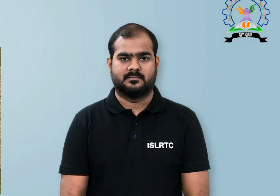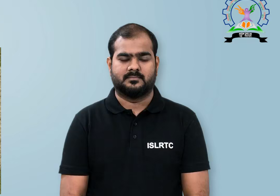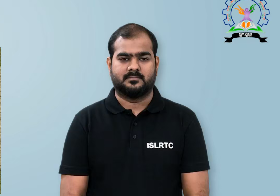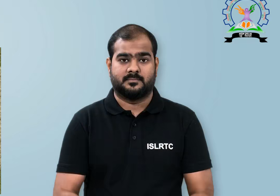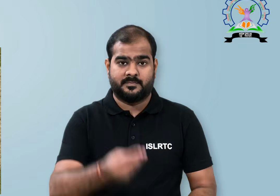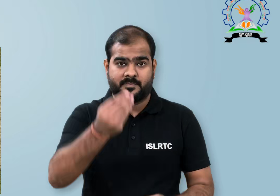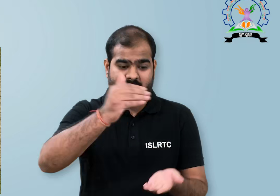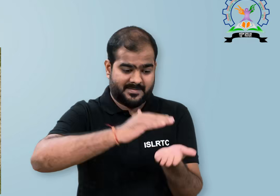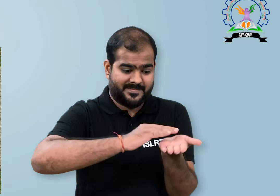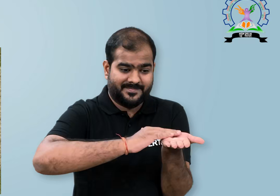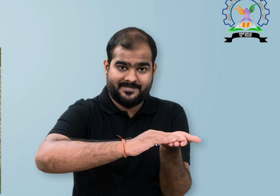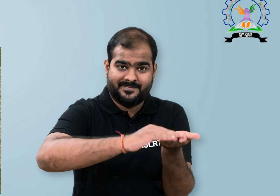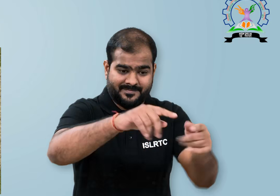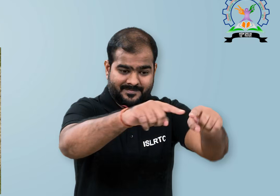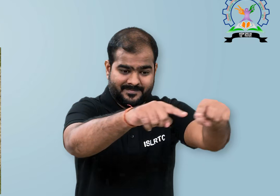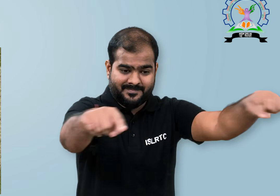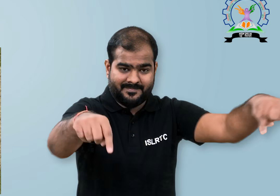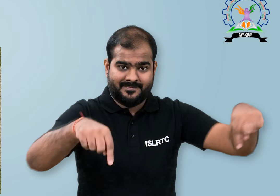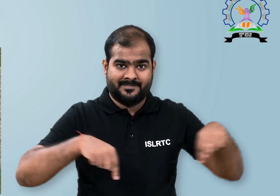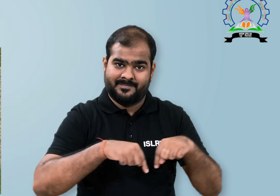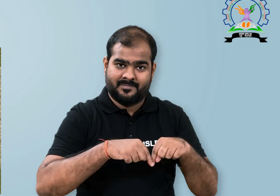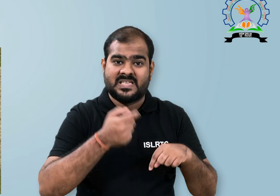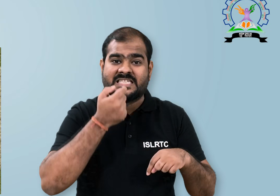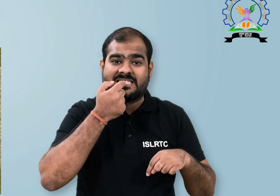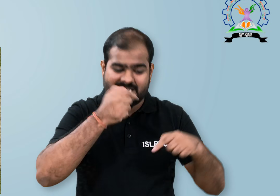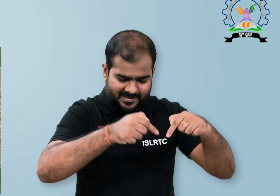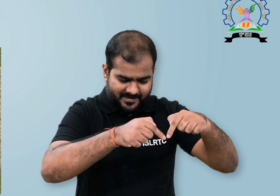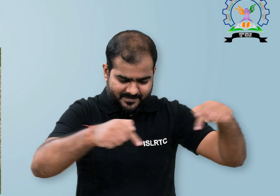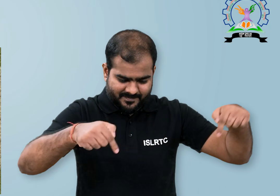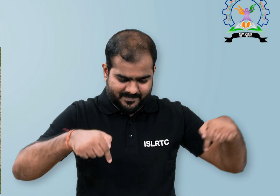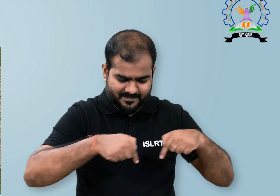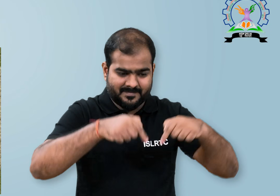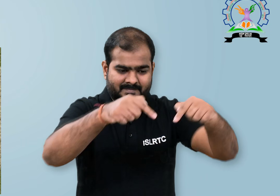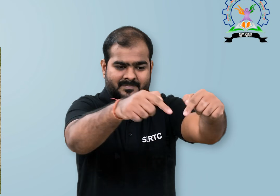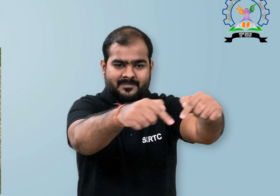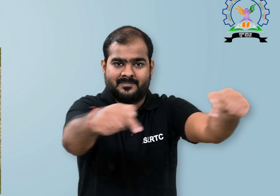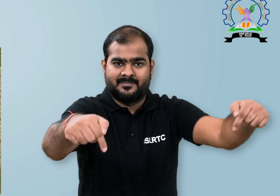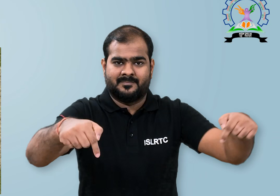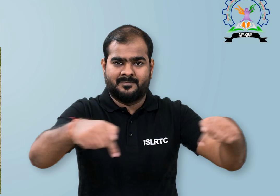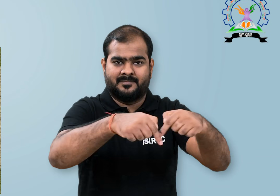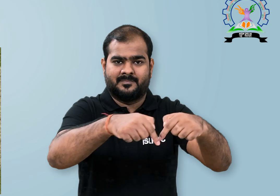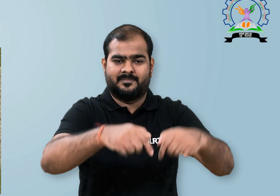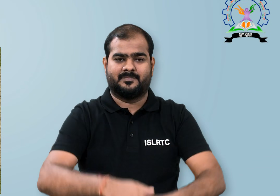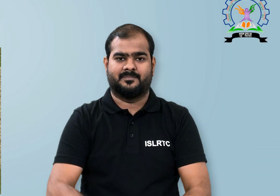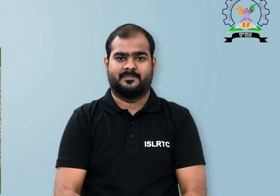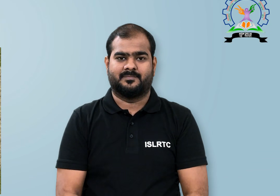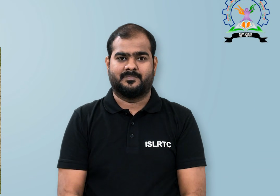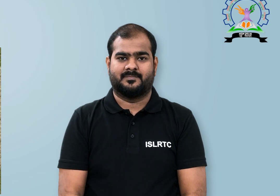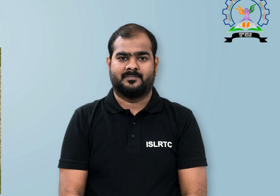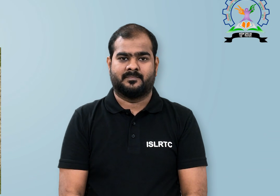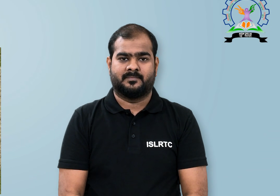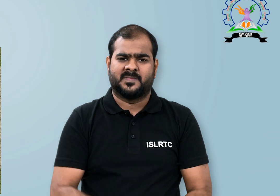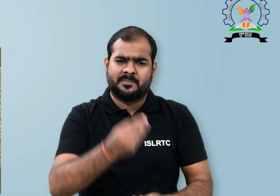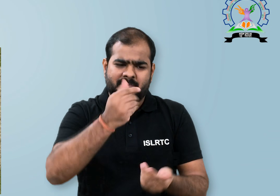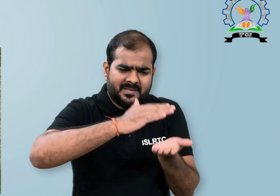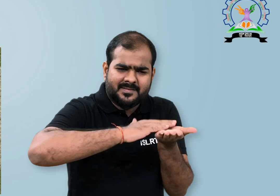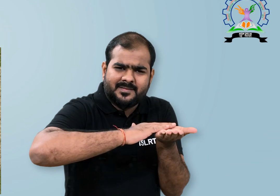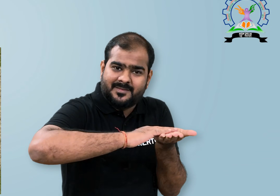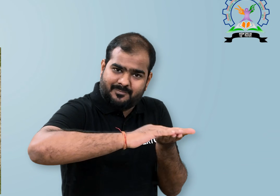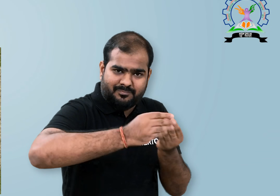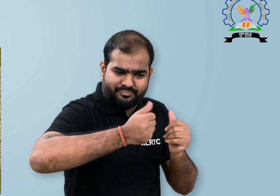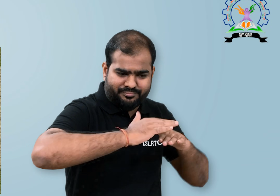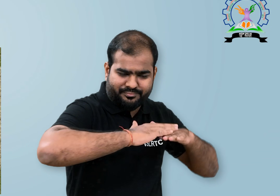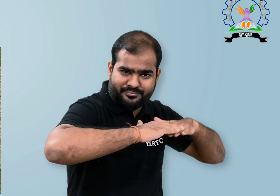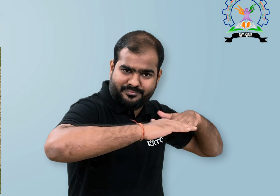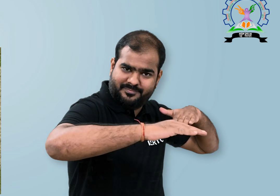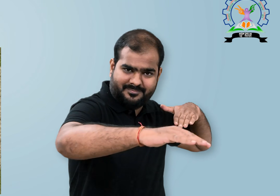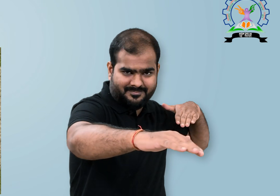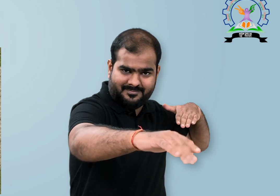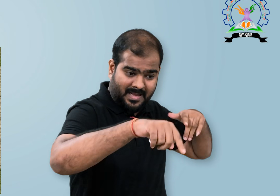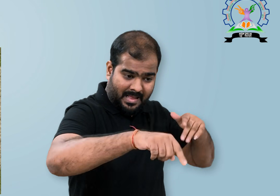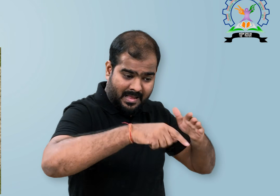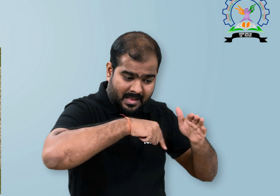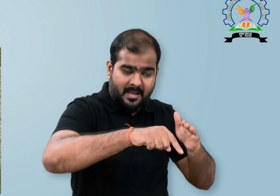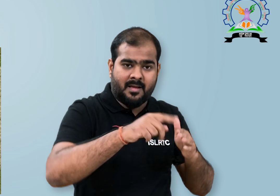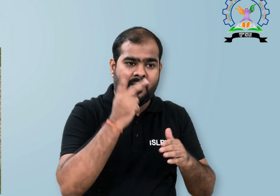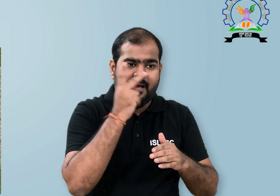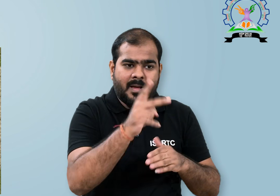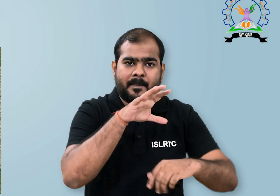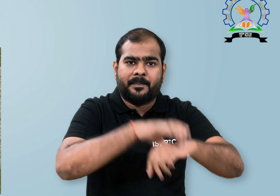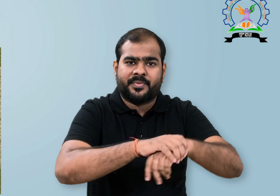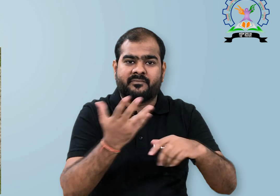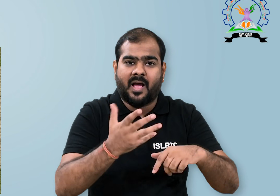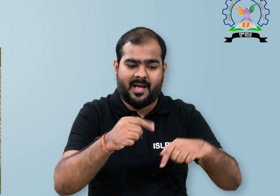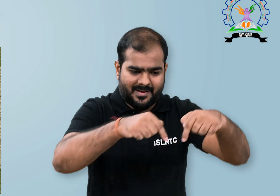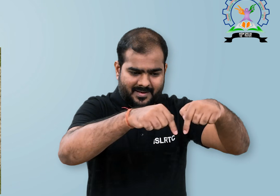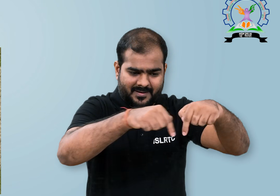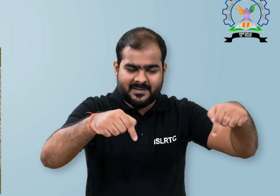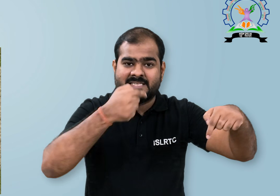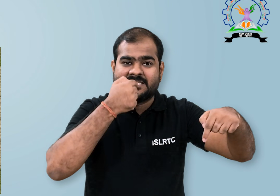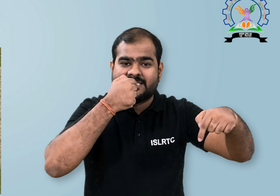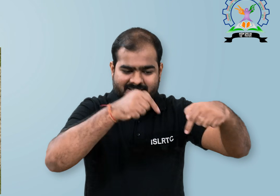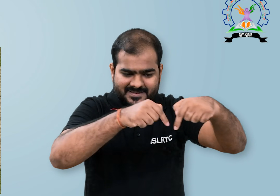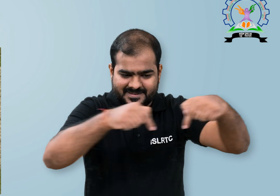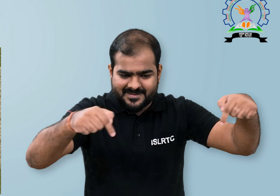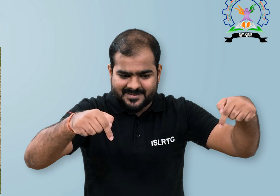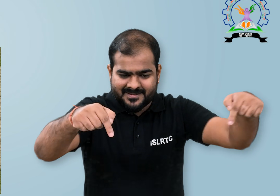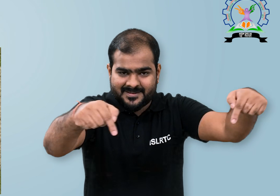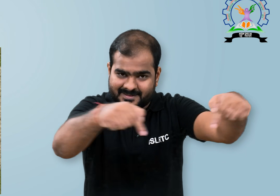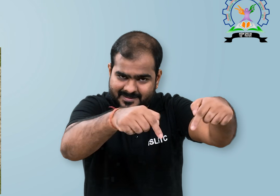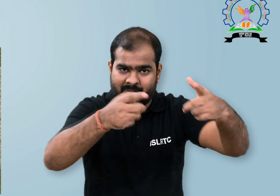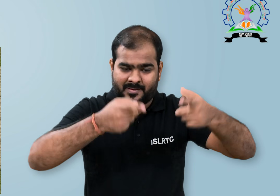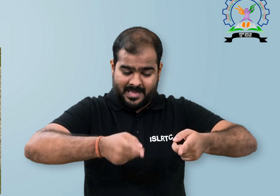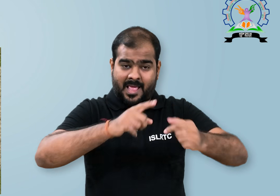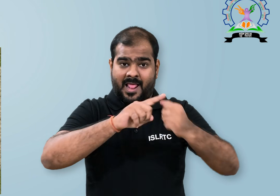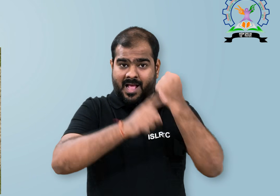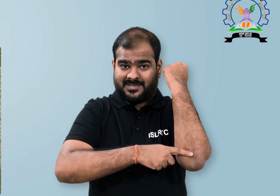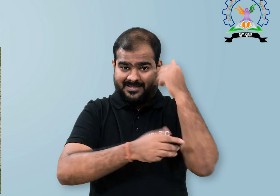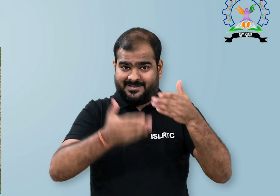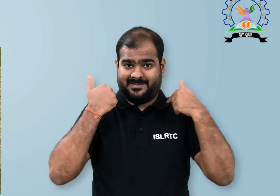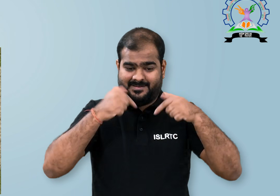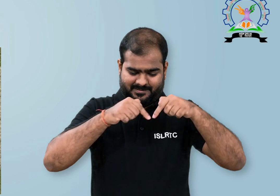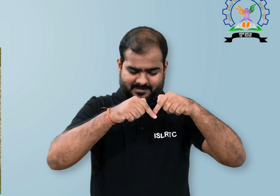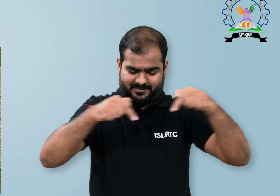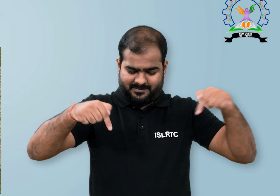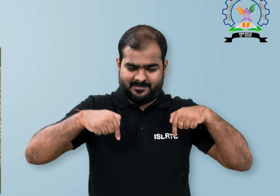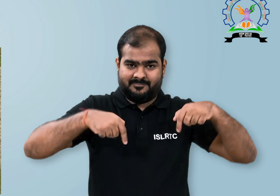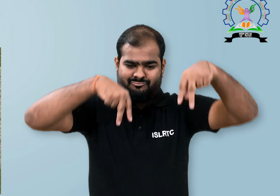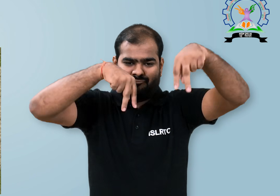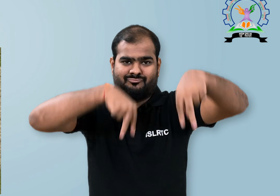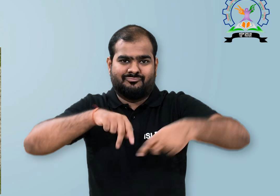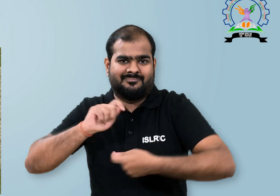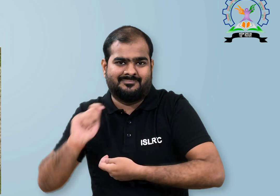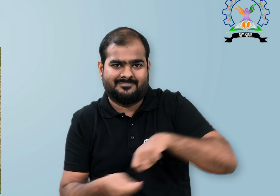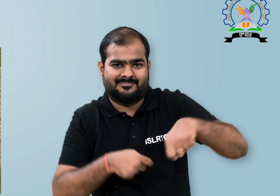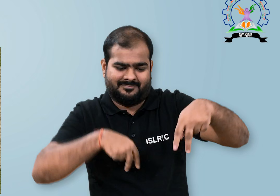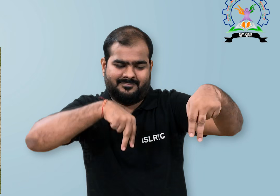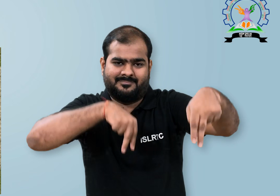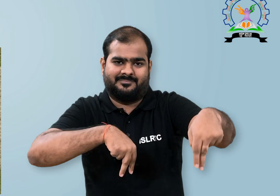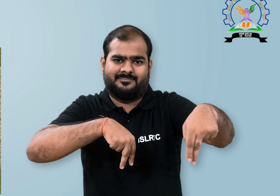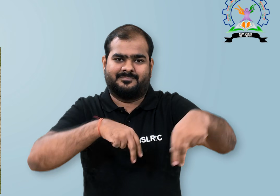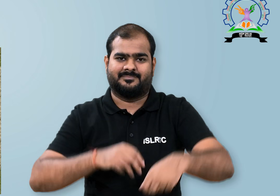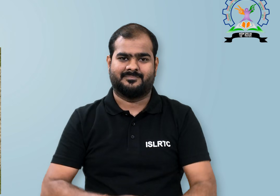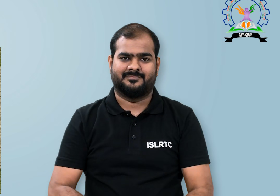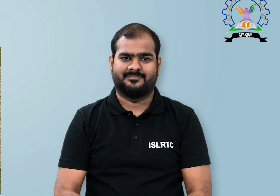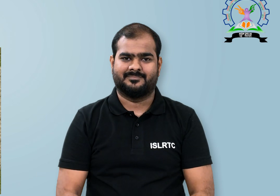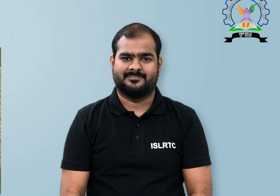Crease The crease is a certain area demarcated by white lines painted or chalked on the field of play.